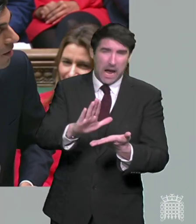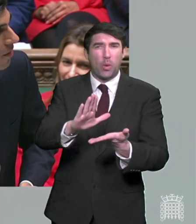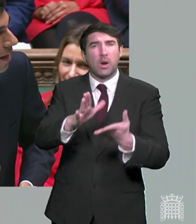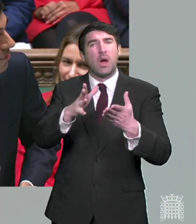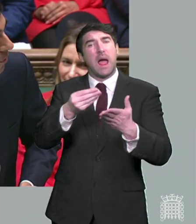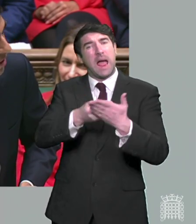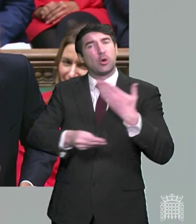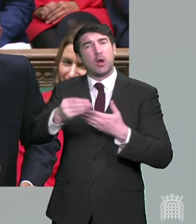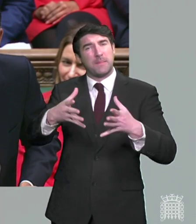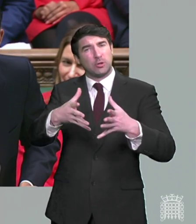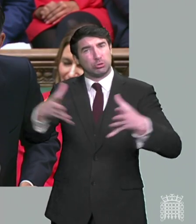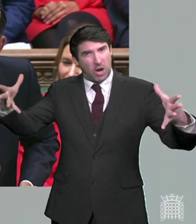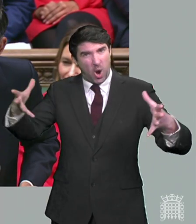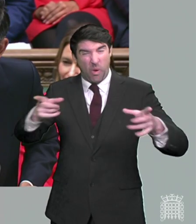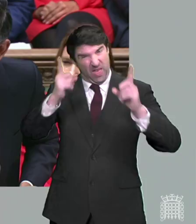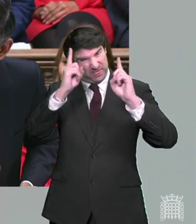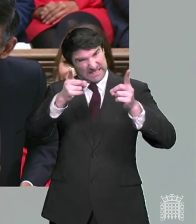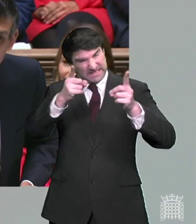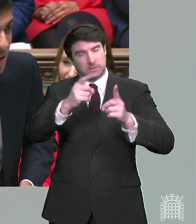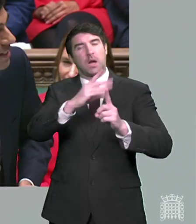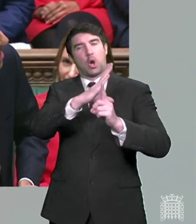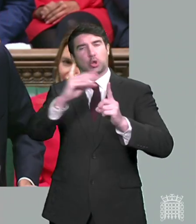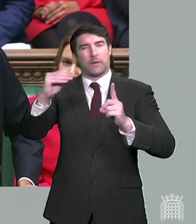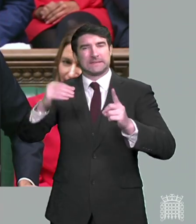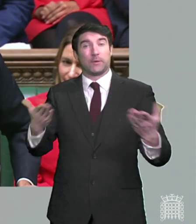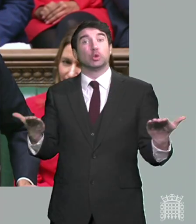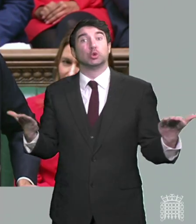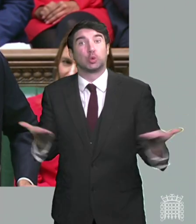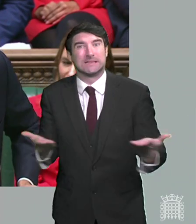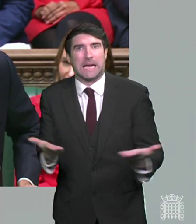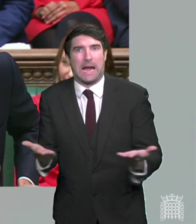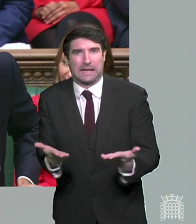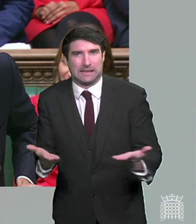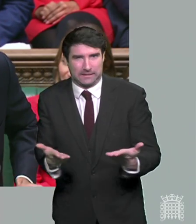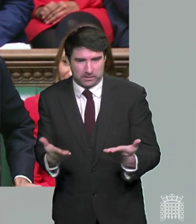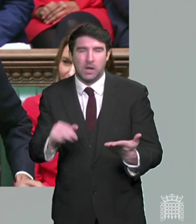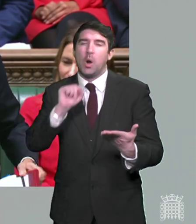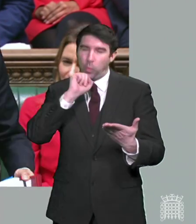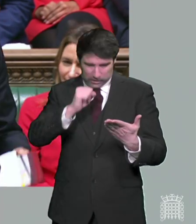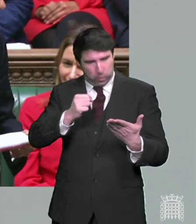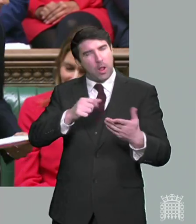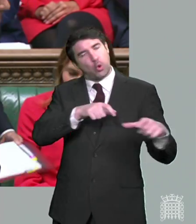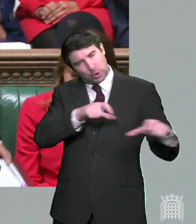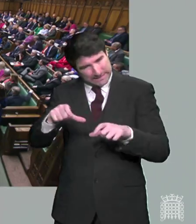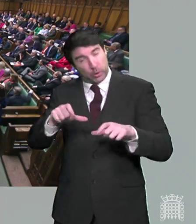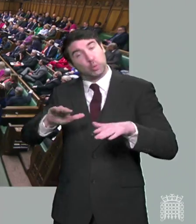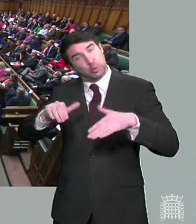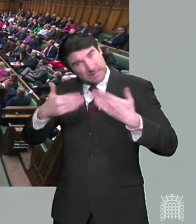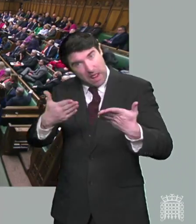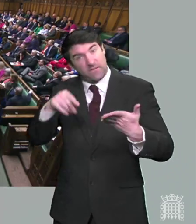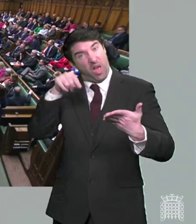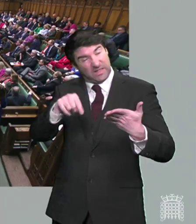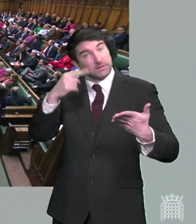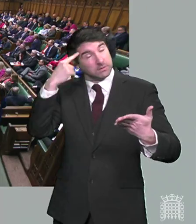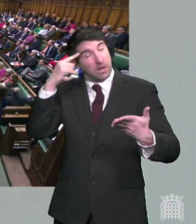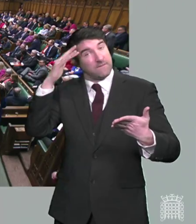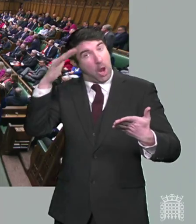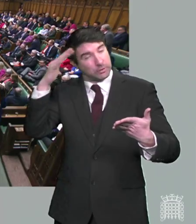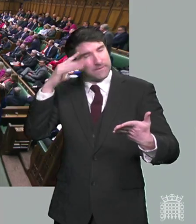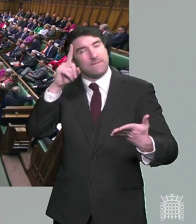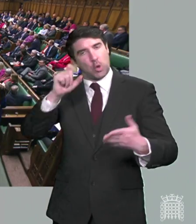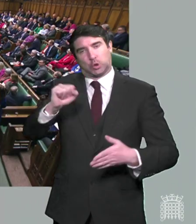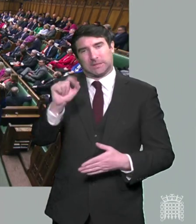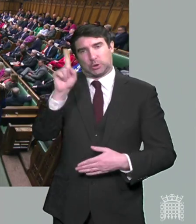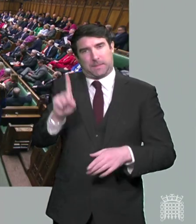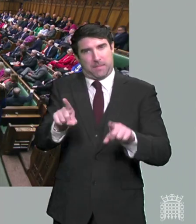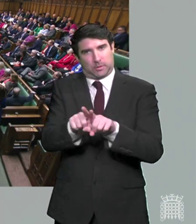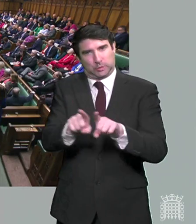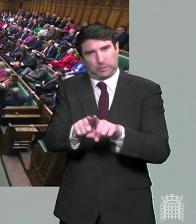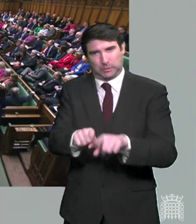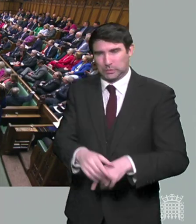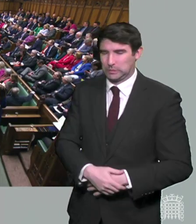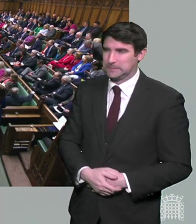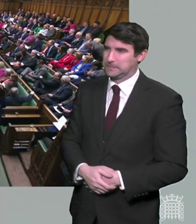That is what the Conservatives are delivering in government and we continue to deliver it as well for the people of Scotland.